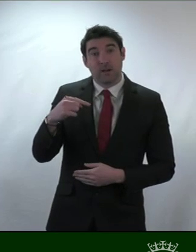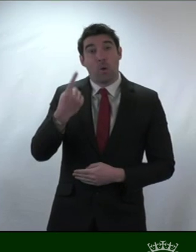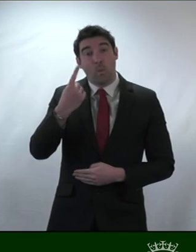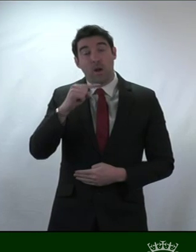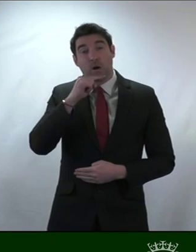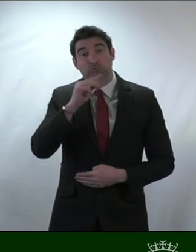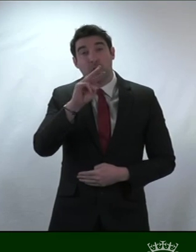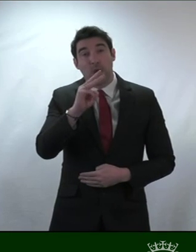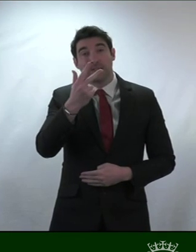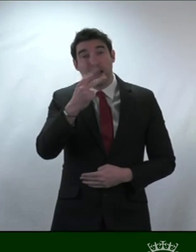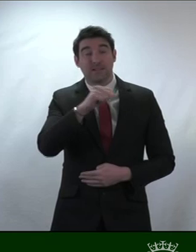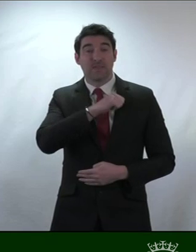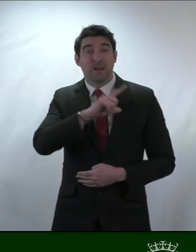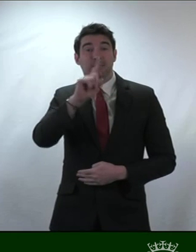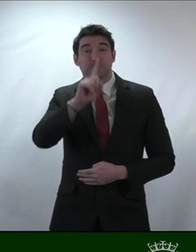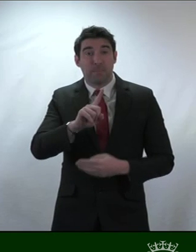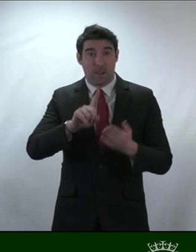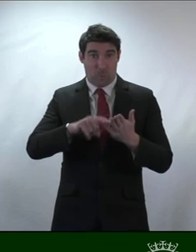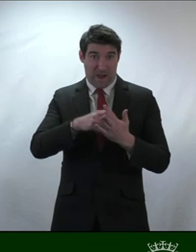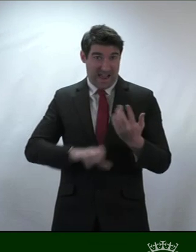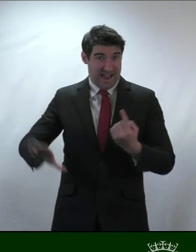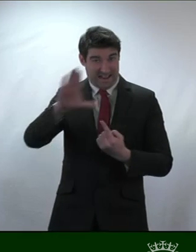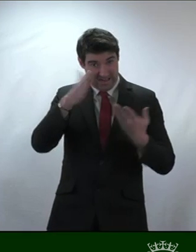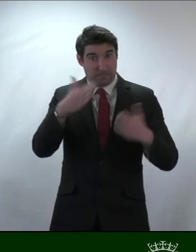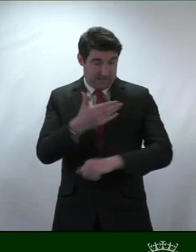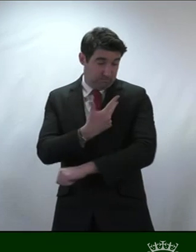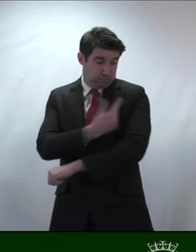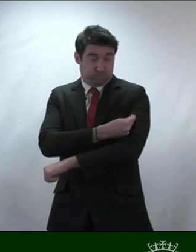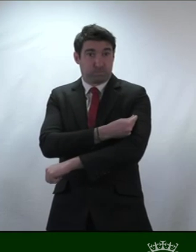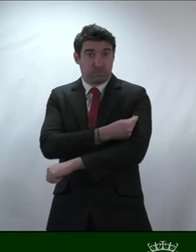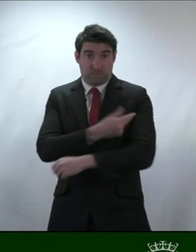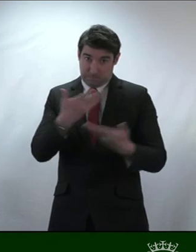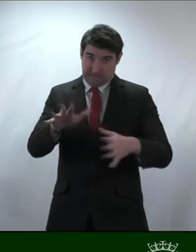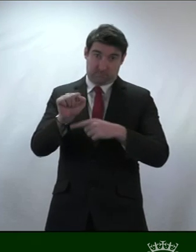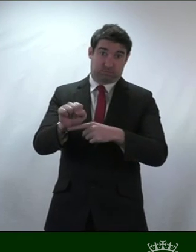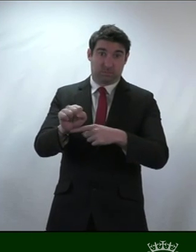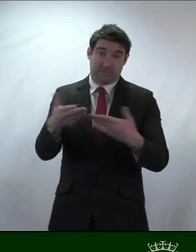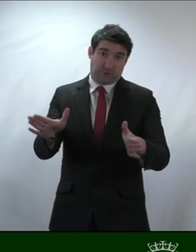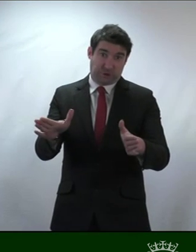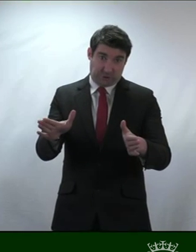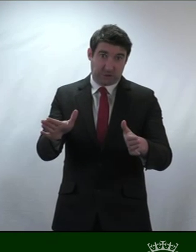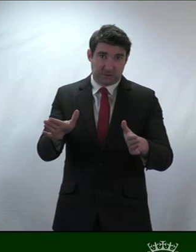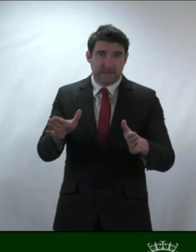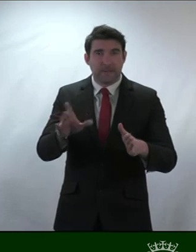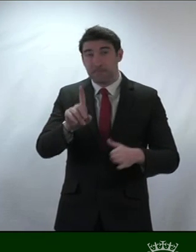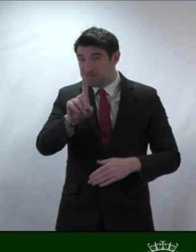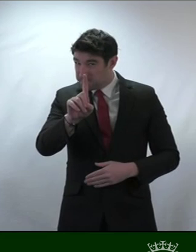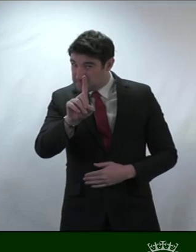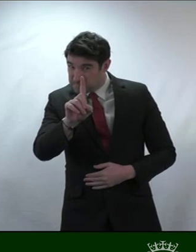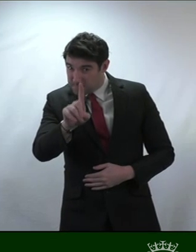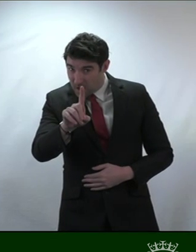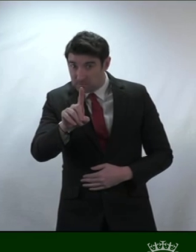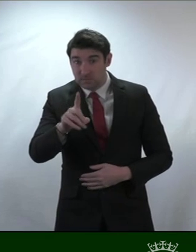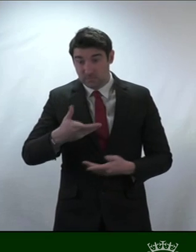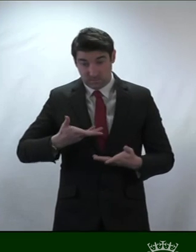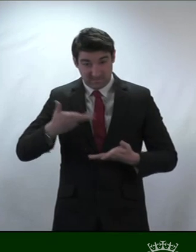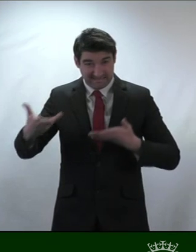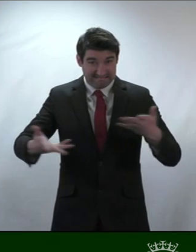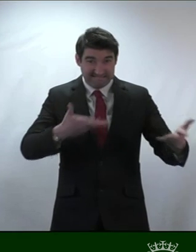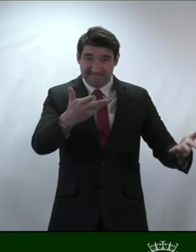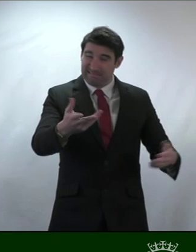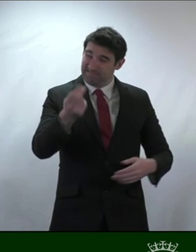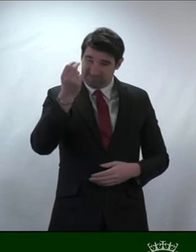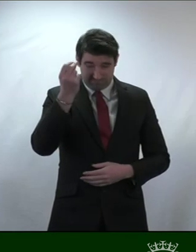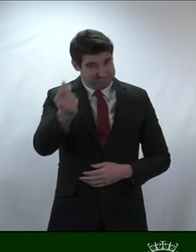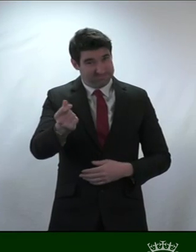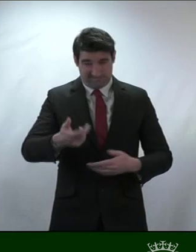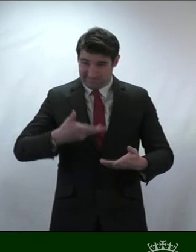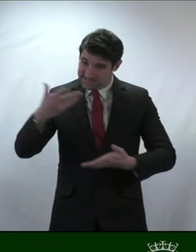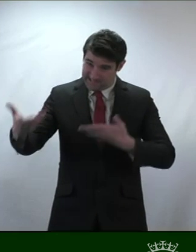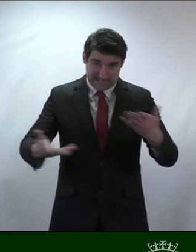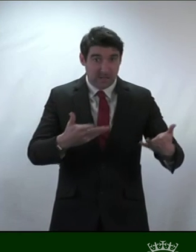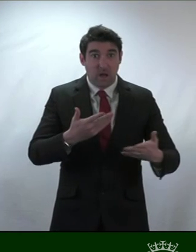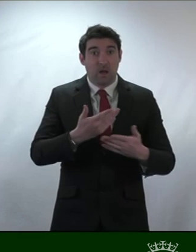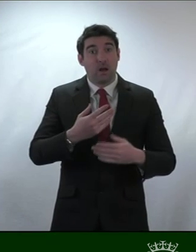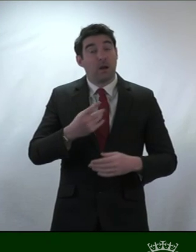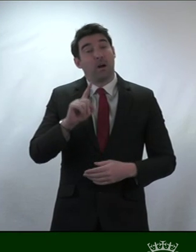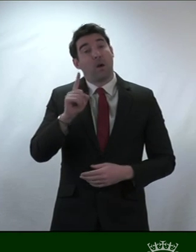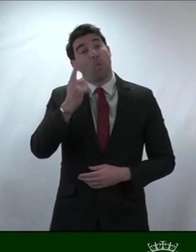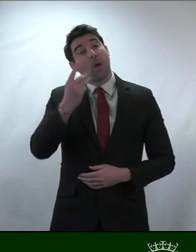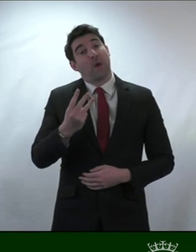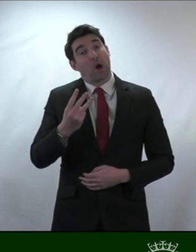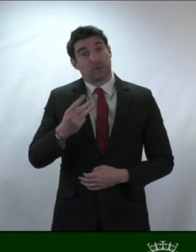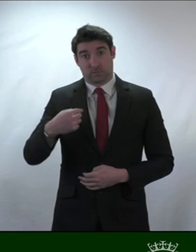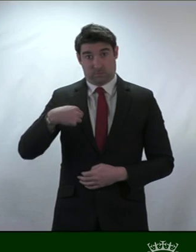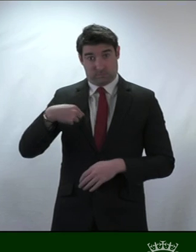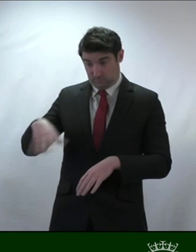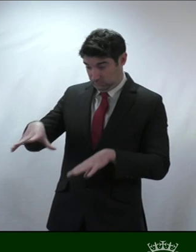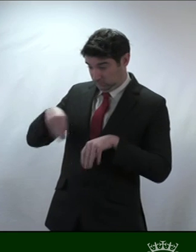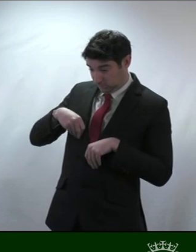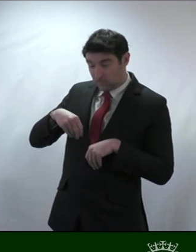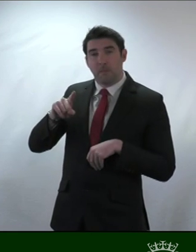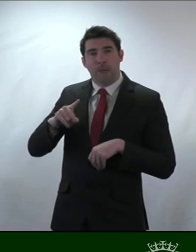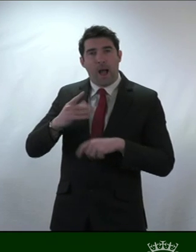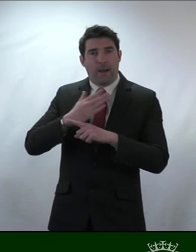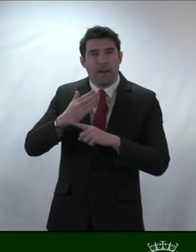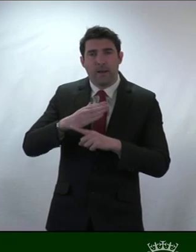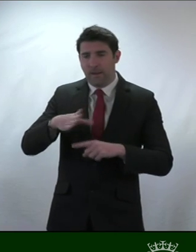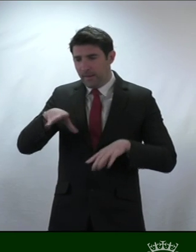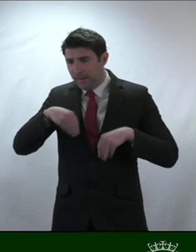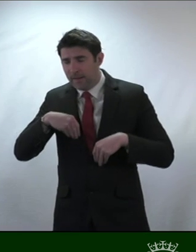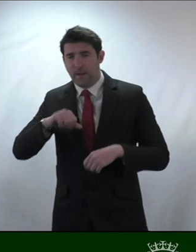whole of the UK have received their first vaccination—we must remember that transmission takes place asymptomatically in so many cases: one in three people are currently asymptomatic with covid.